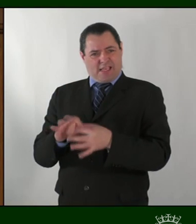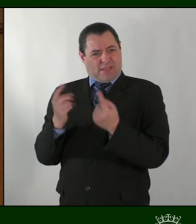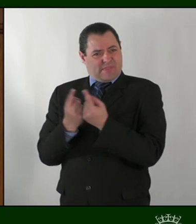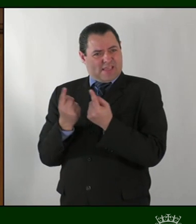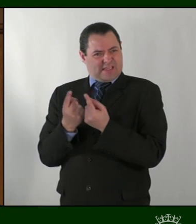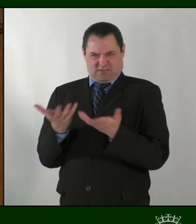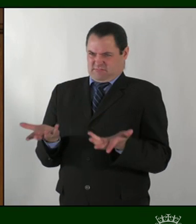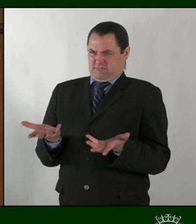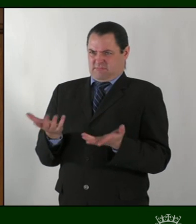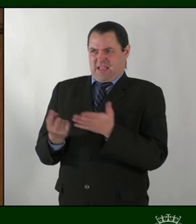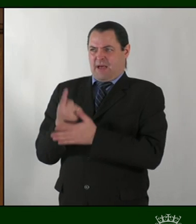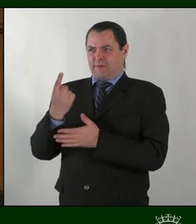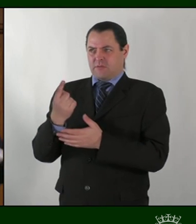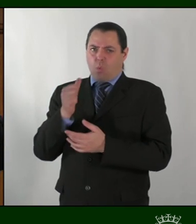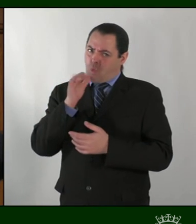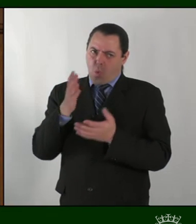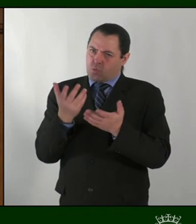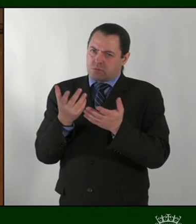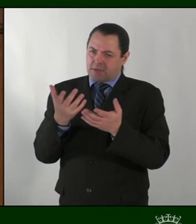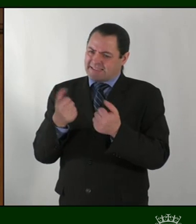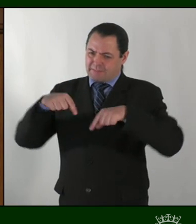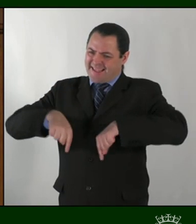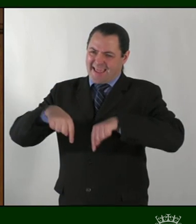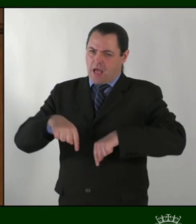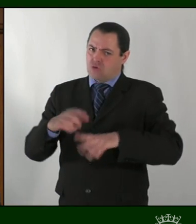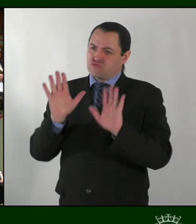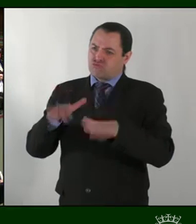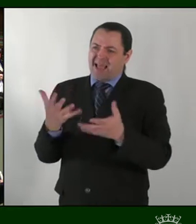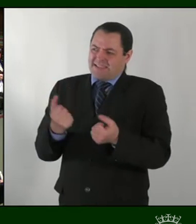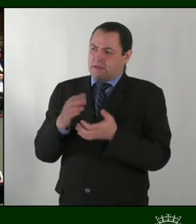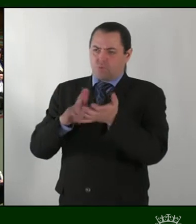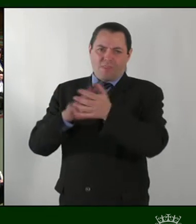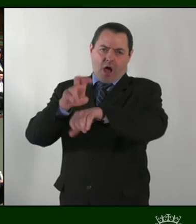That would not be tolerated in this part of the United Kingdom and it should not be tolerated in mine.